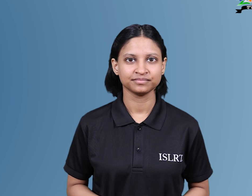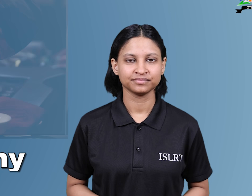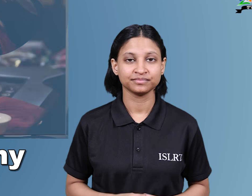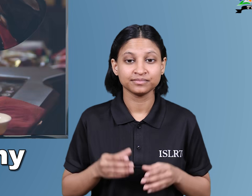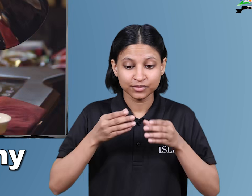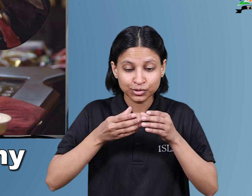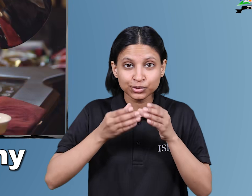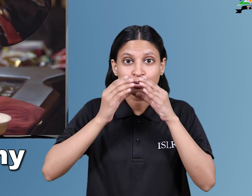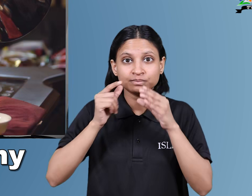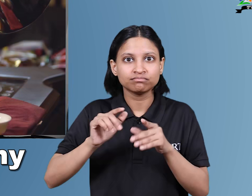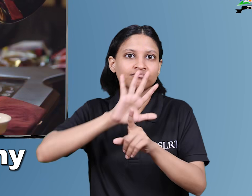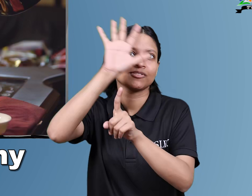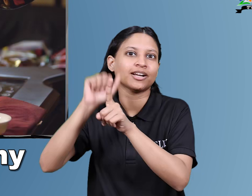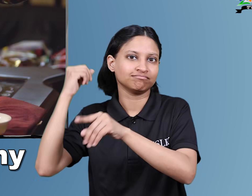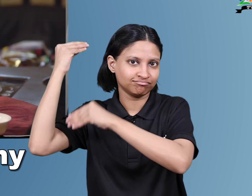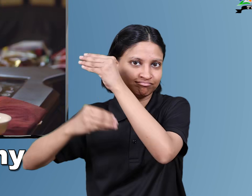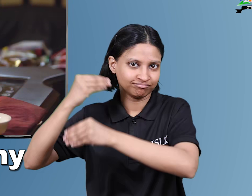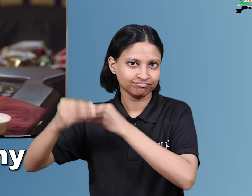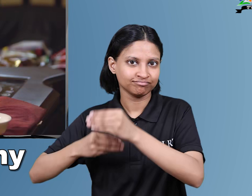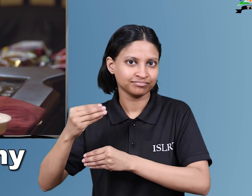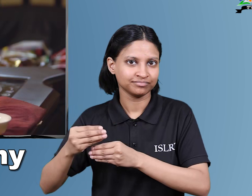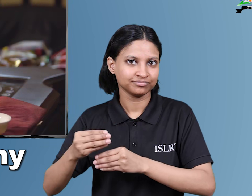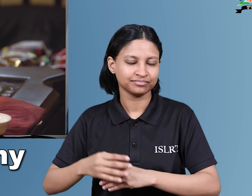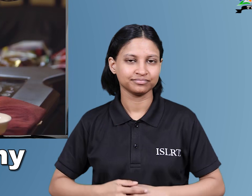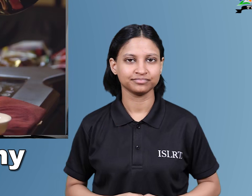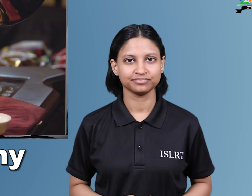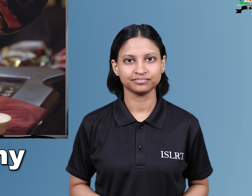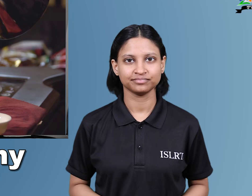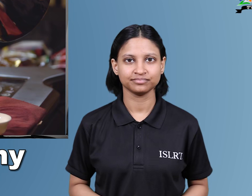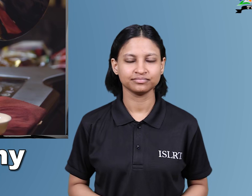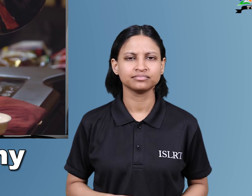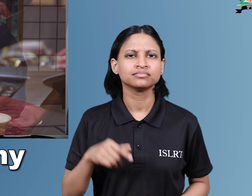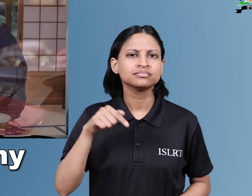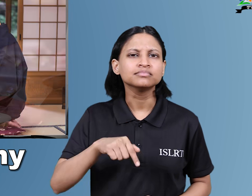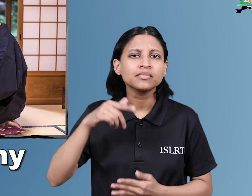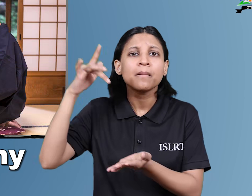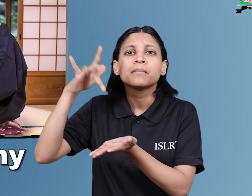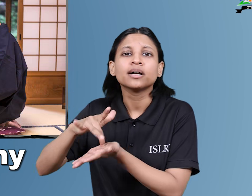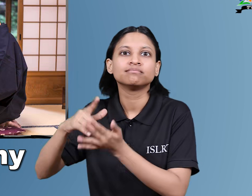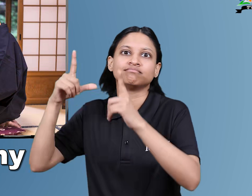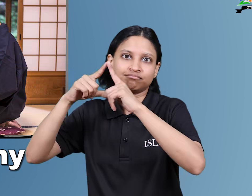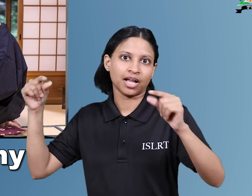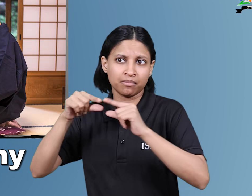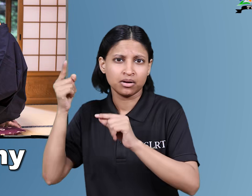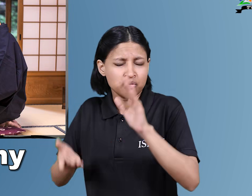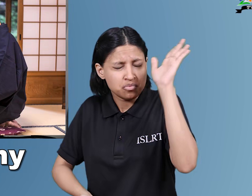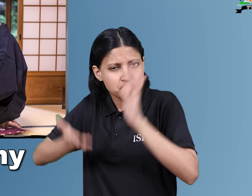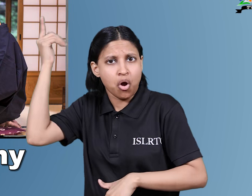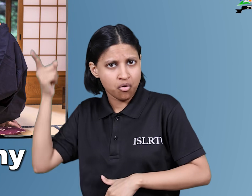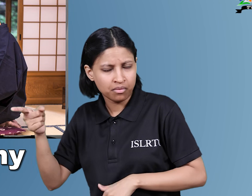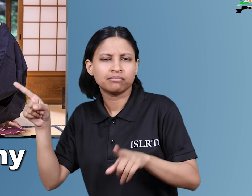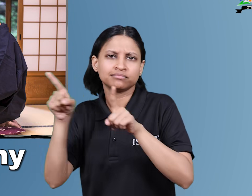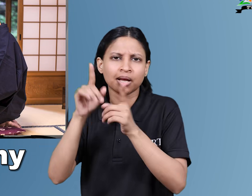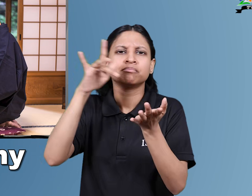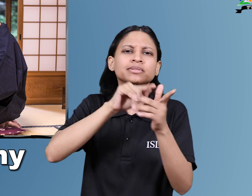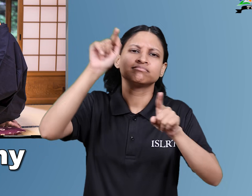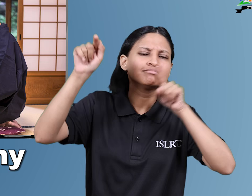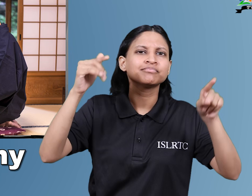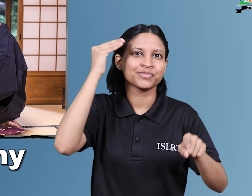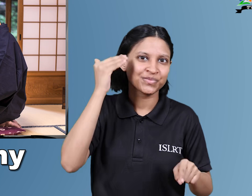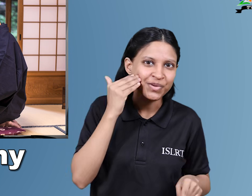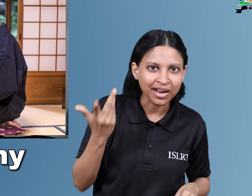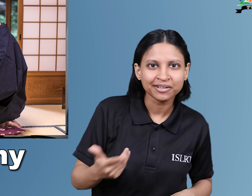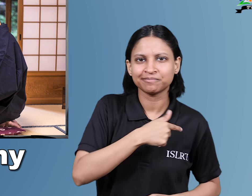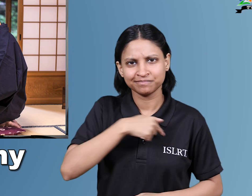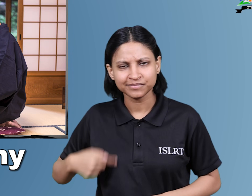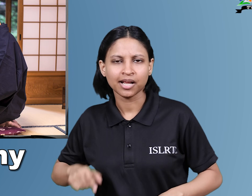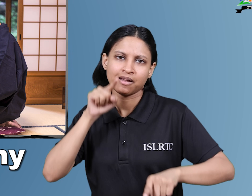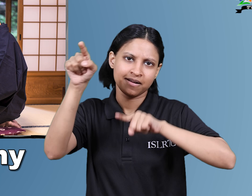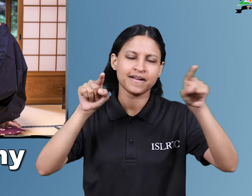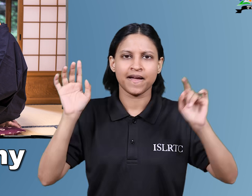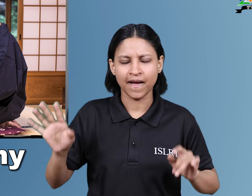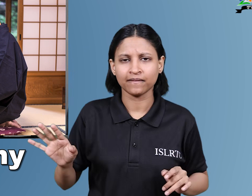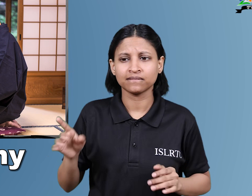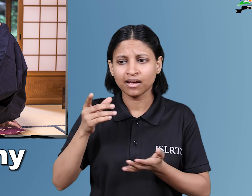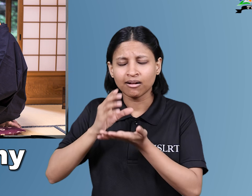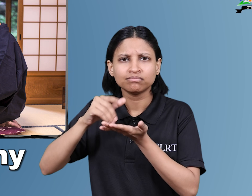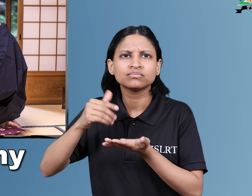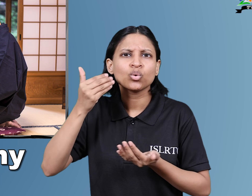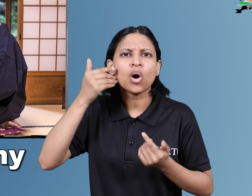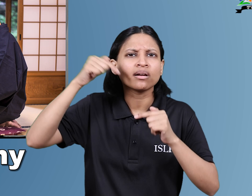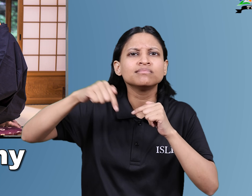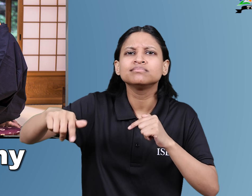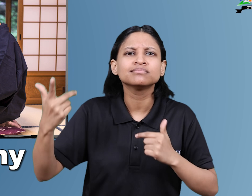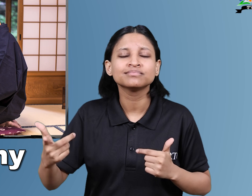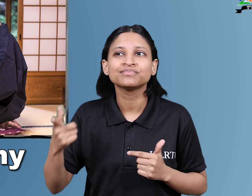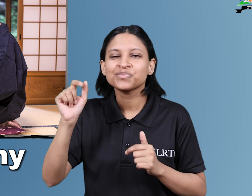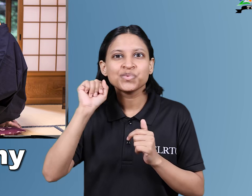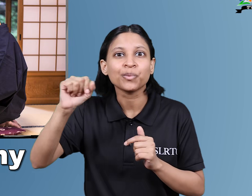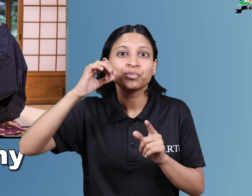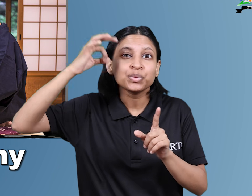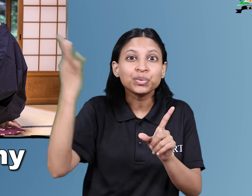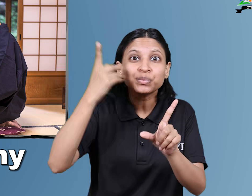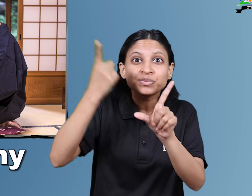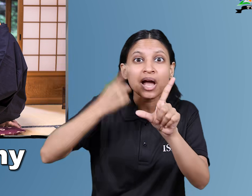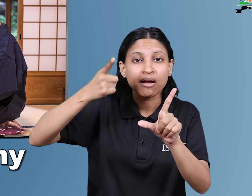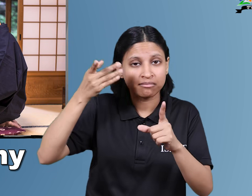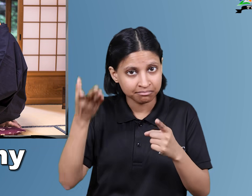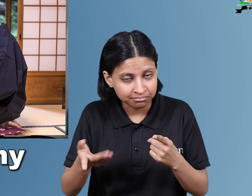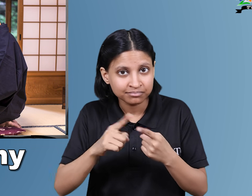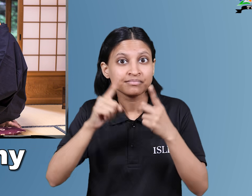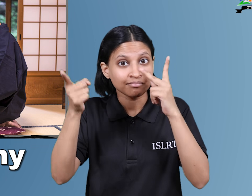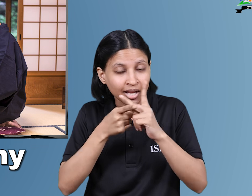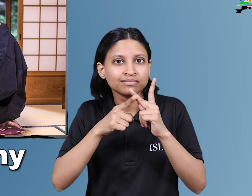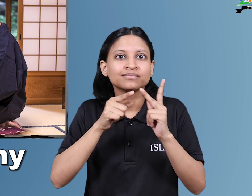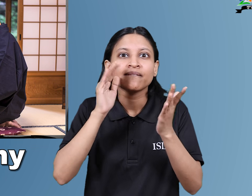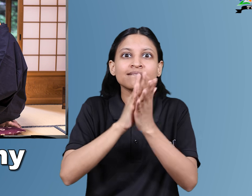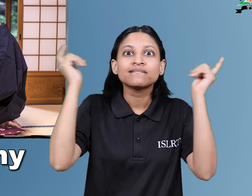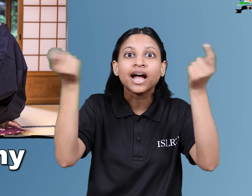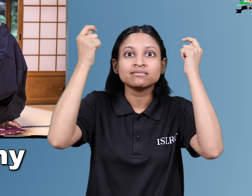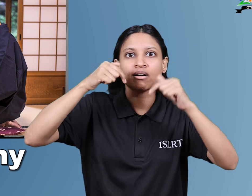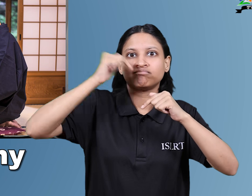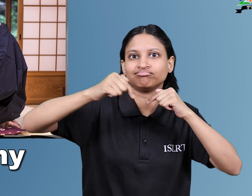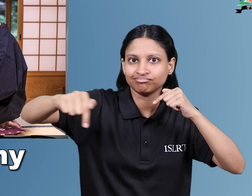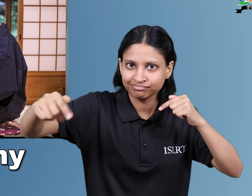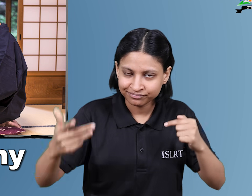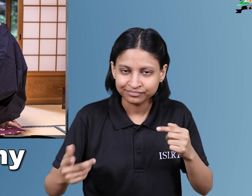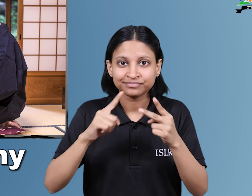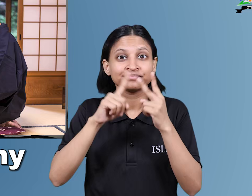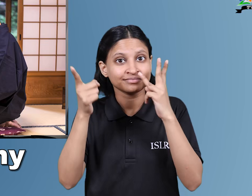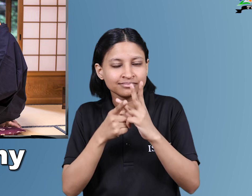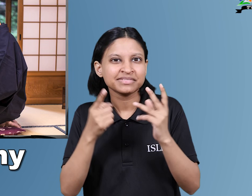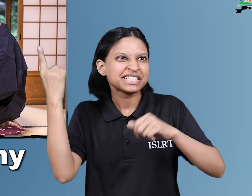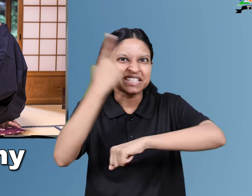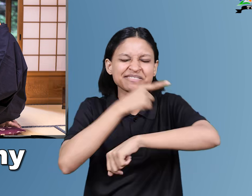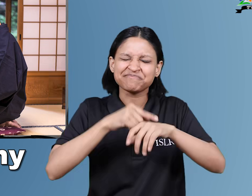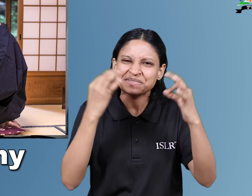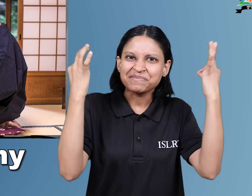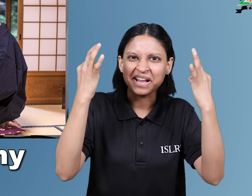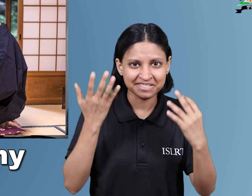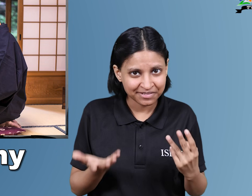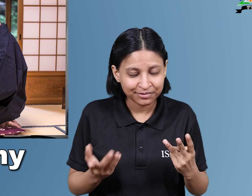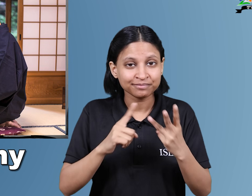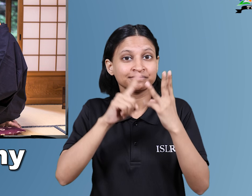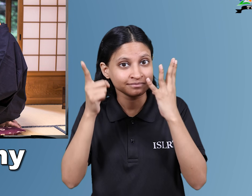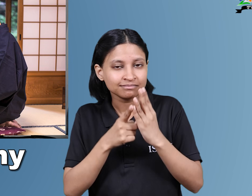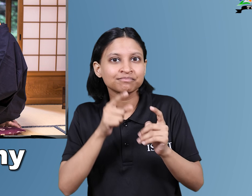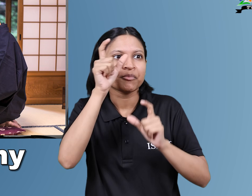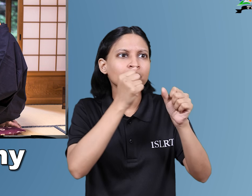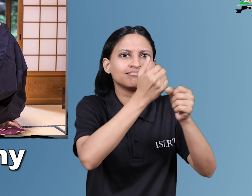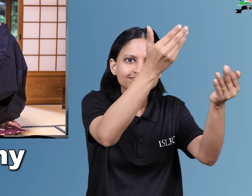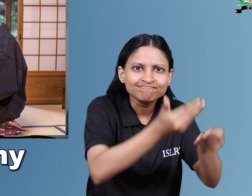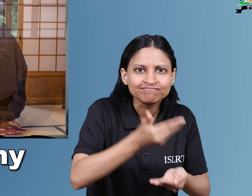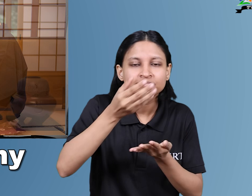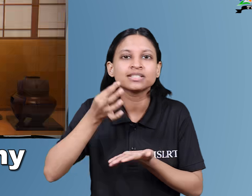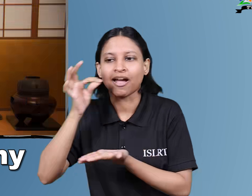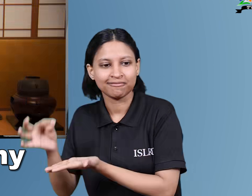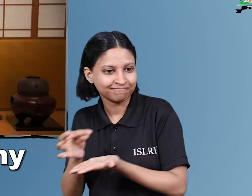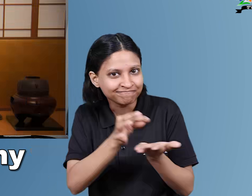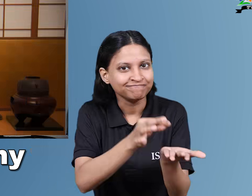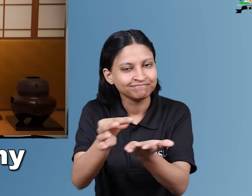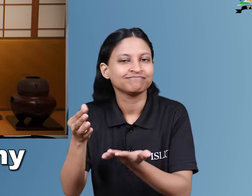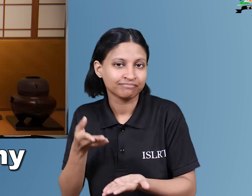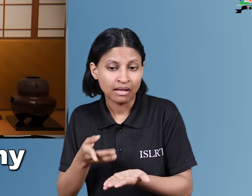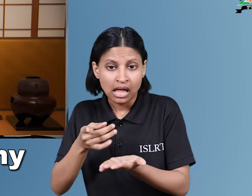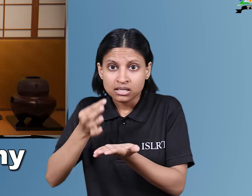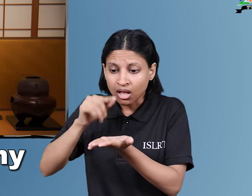Tea ceremony The tea ceremony is a tradition in China, Korea and especially in Japan. It is commonly held during New Year. celebrations, cultural festivals, special occasions, and as a way to welcome guests. This ancient